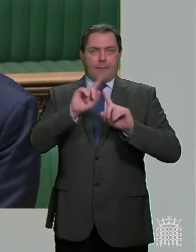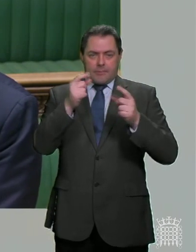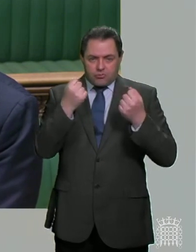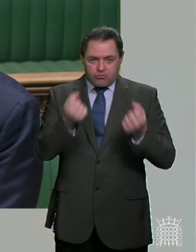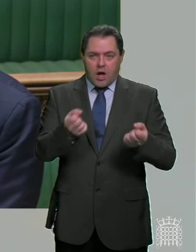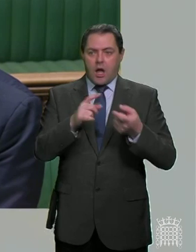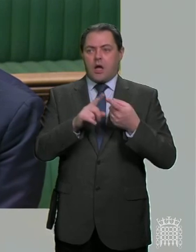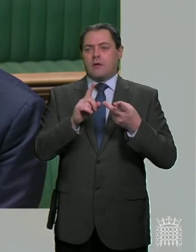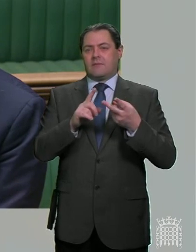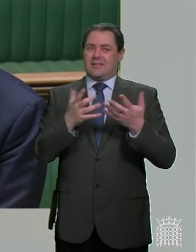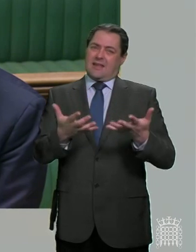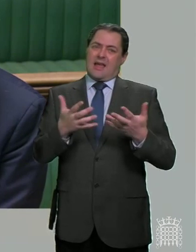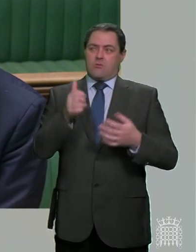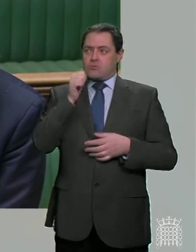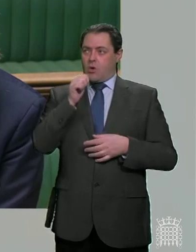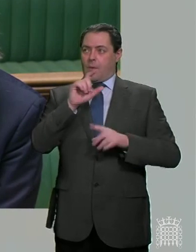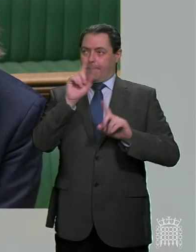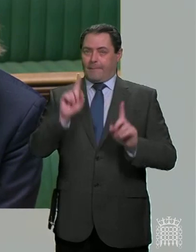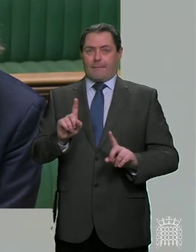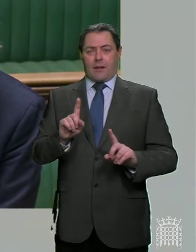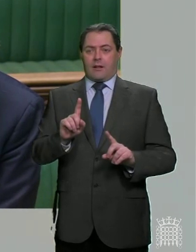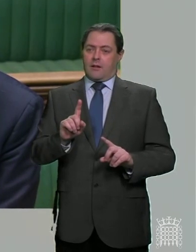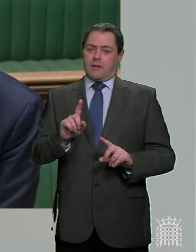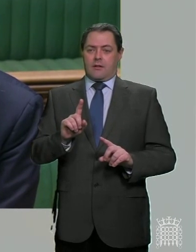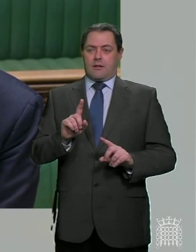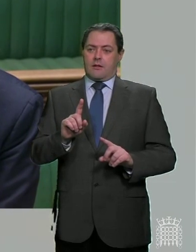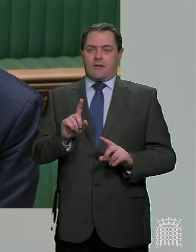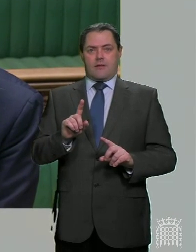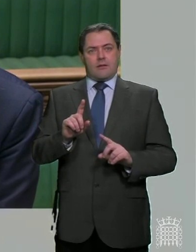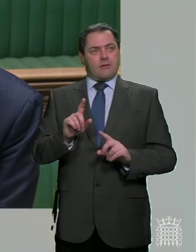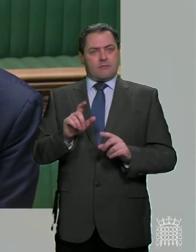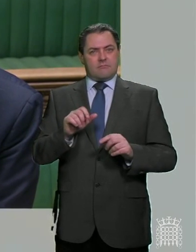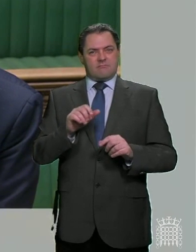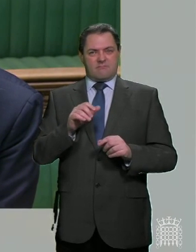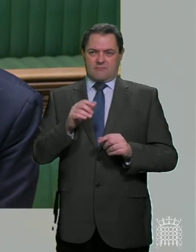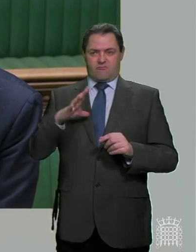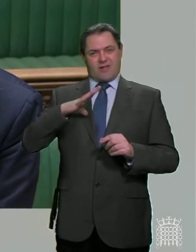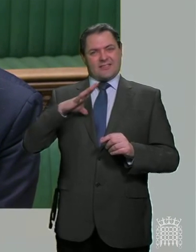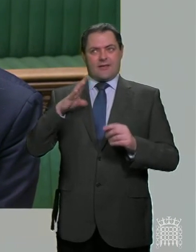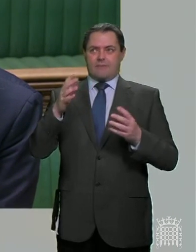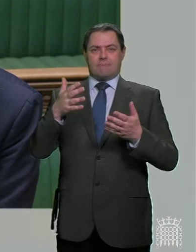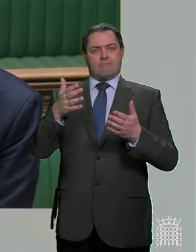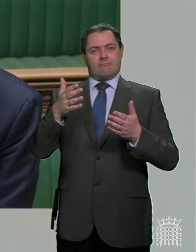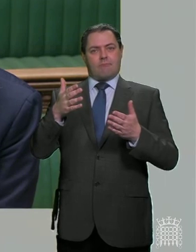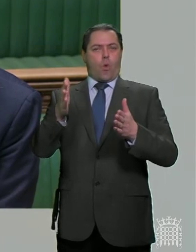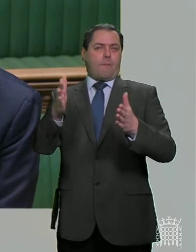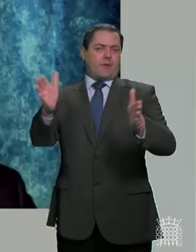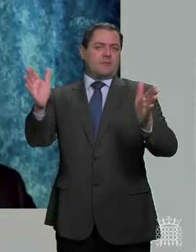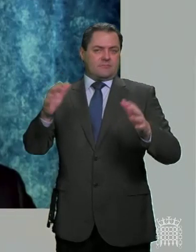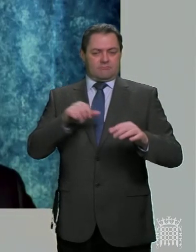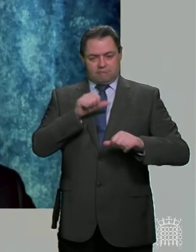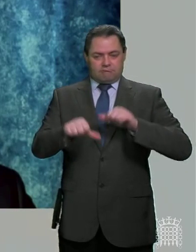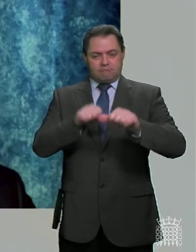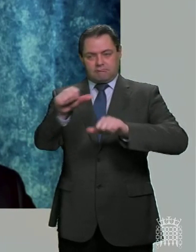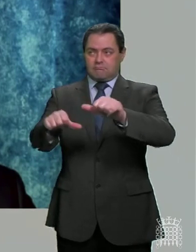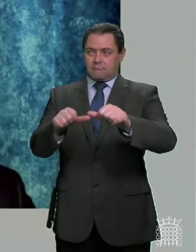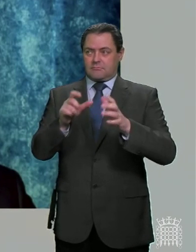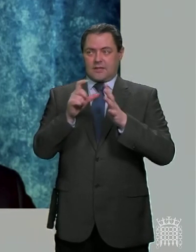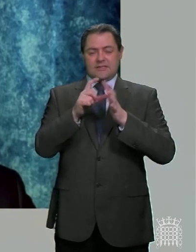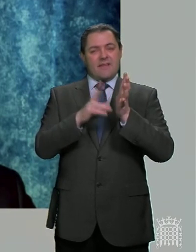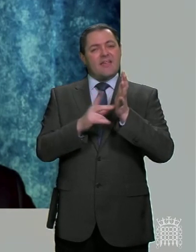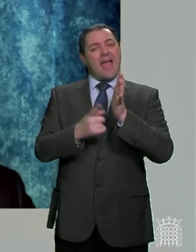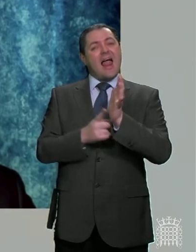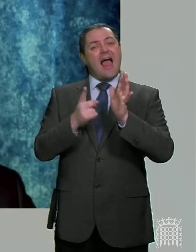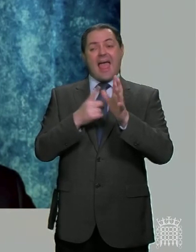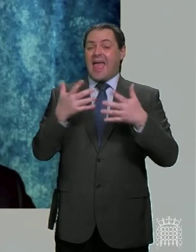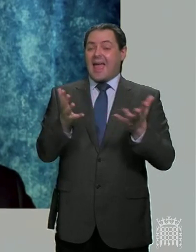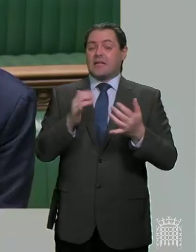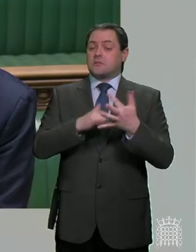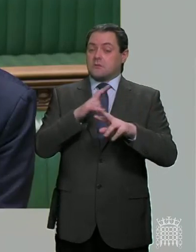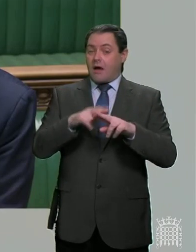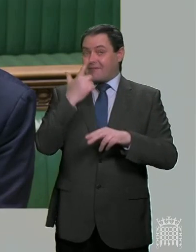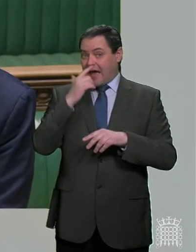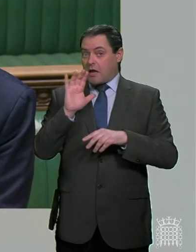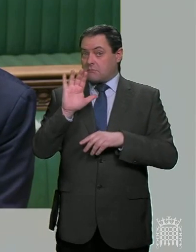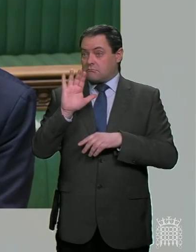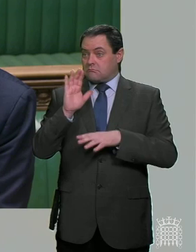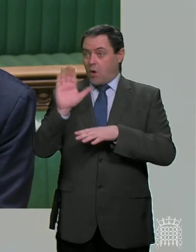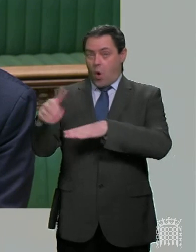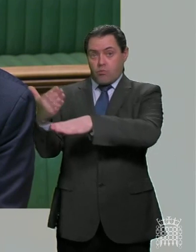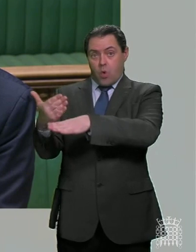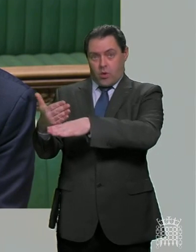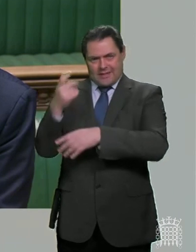We are at the stage now where we are advancing down our road map out of lockdown, and at the DVLA any staff who can work from home are doing so.